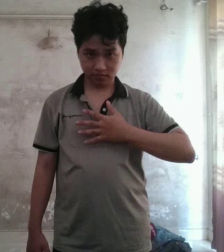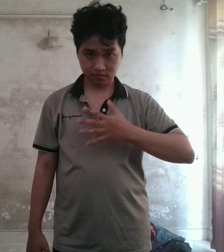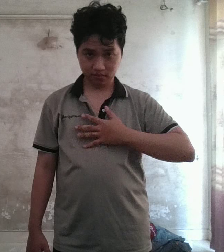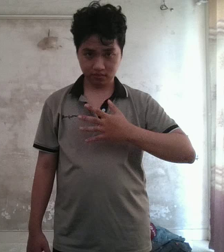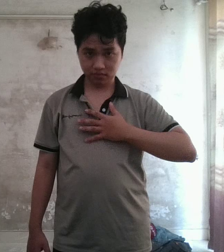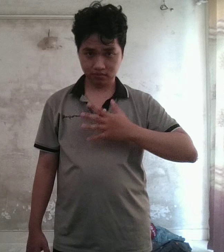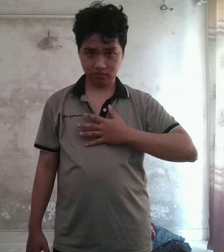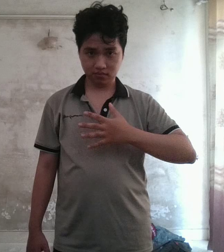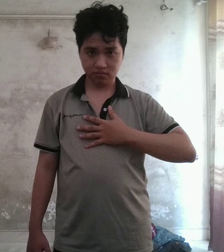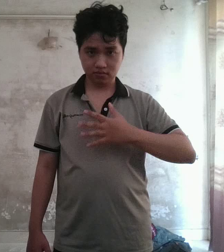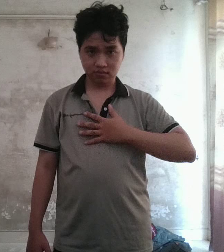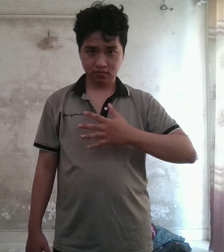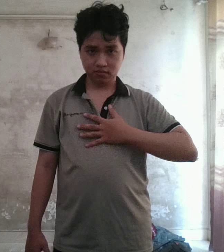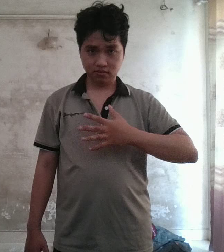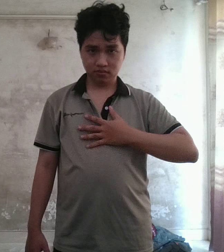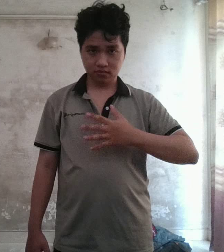khong thich